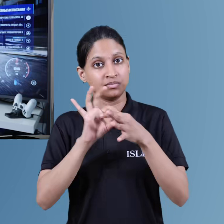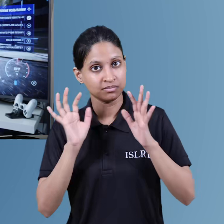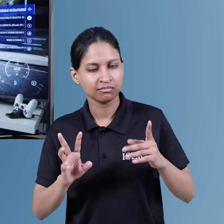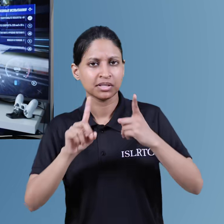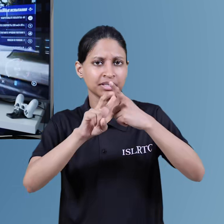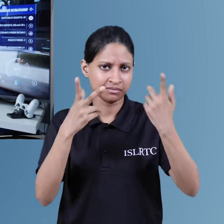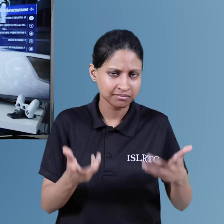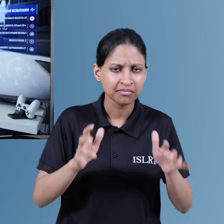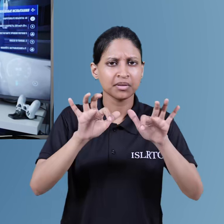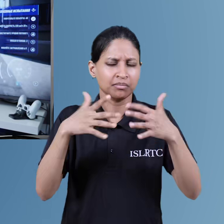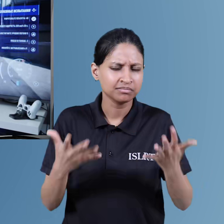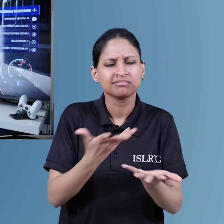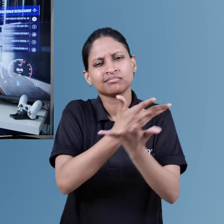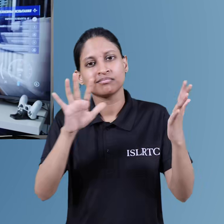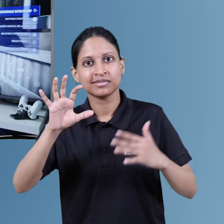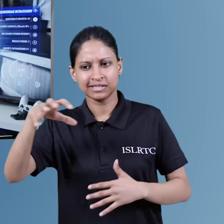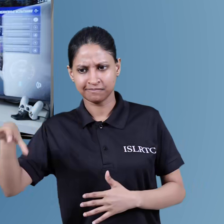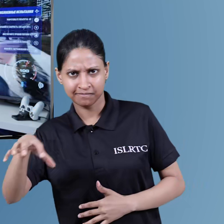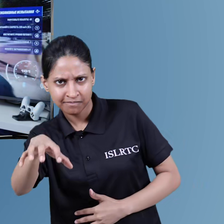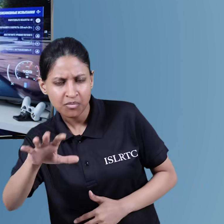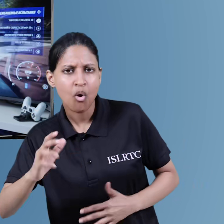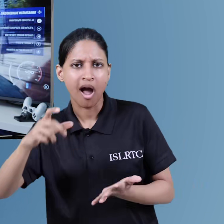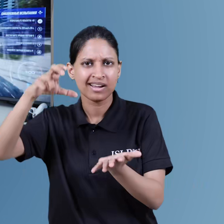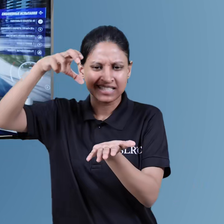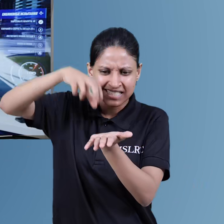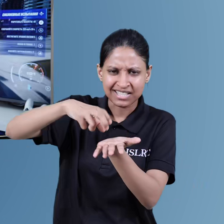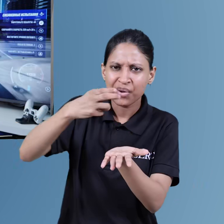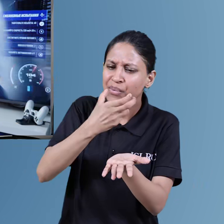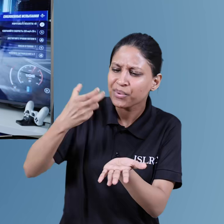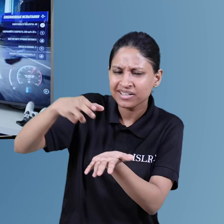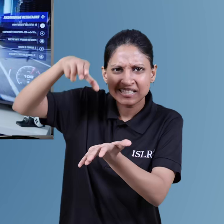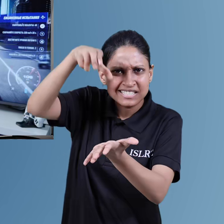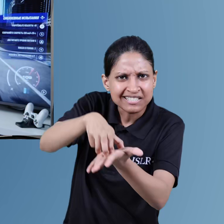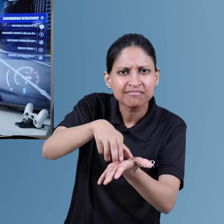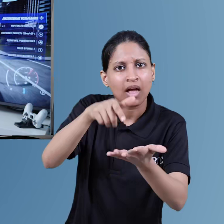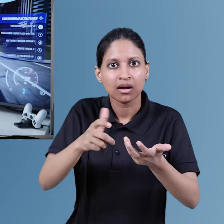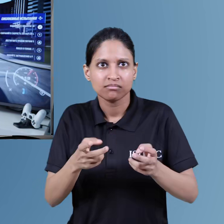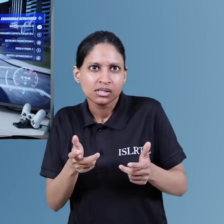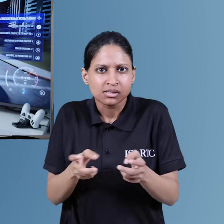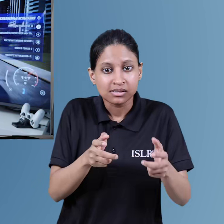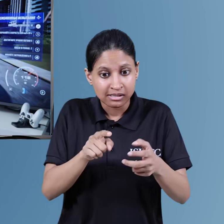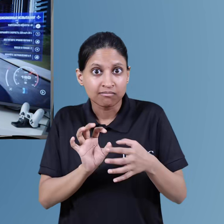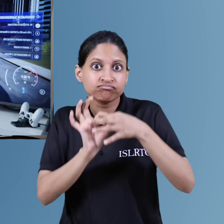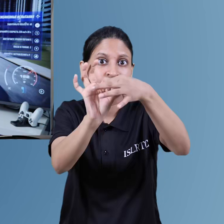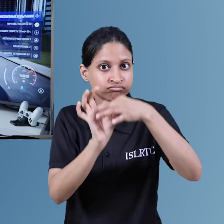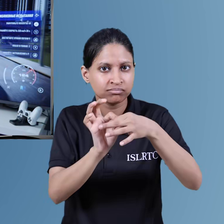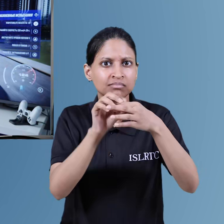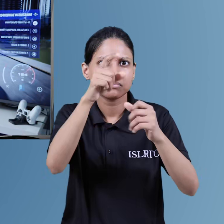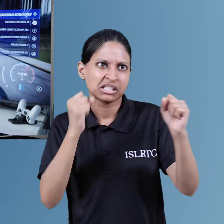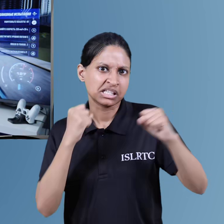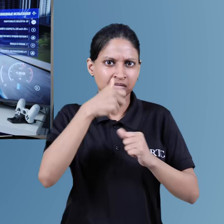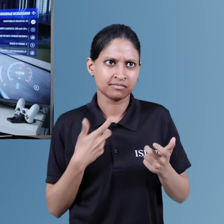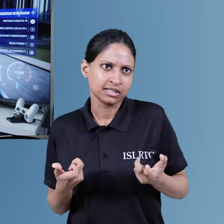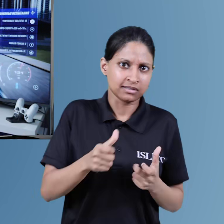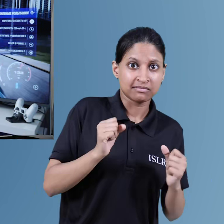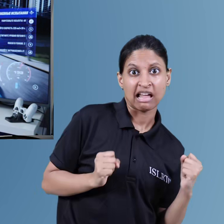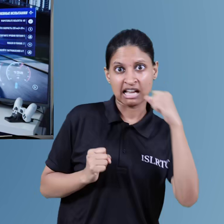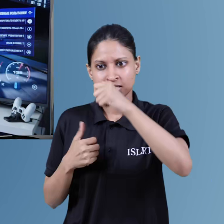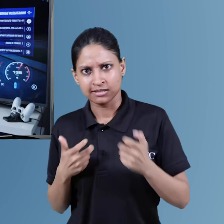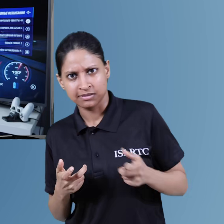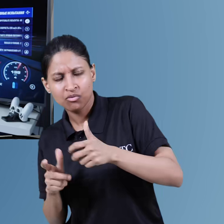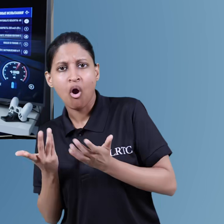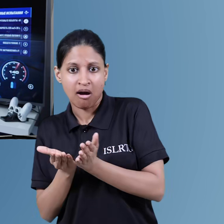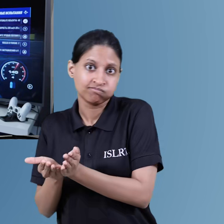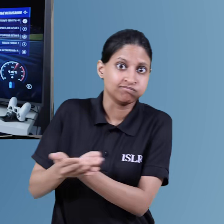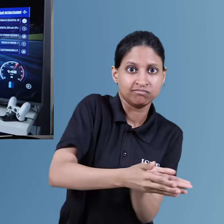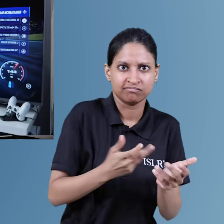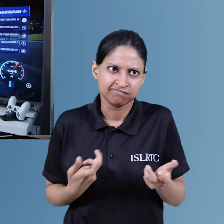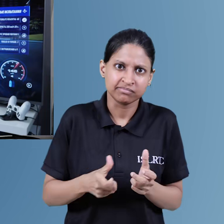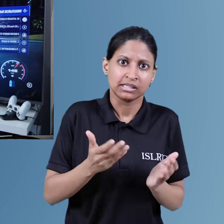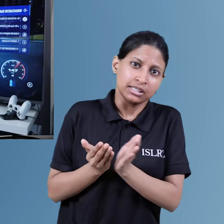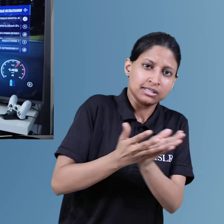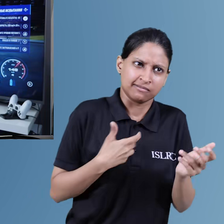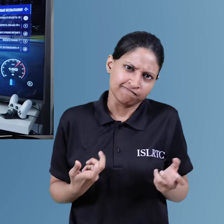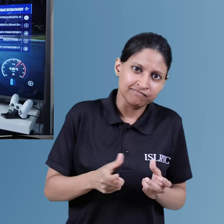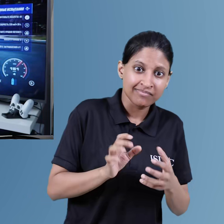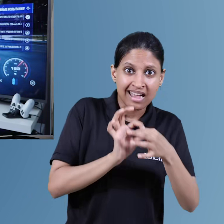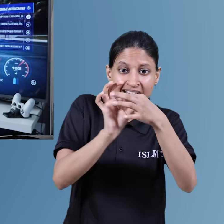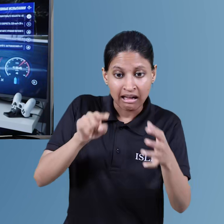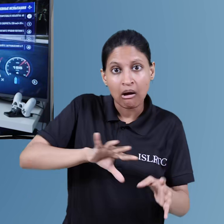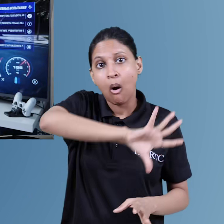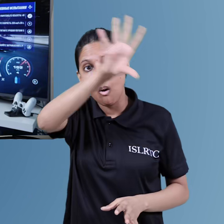An electronic game in the form of a CD or cassette played on a TV or a computer.